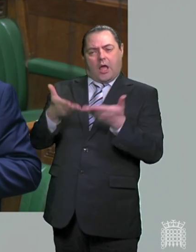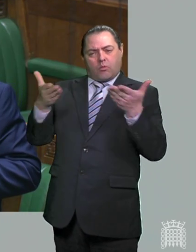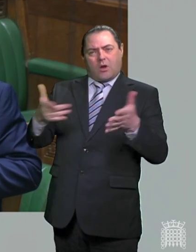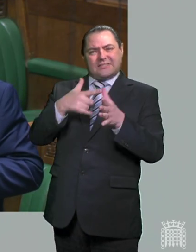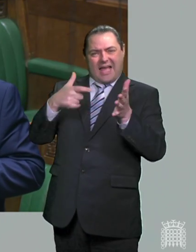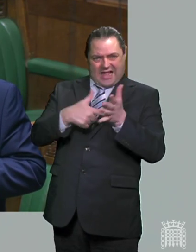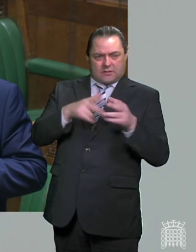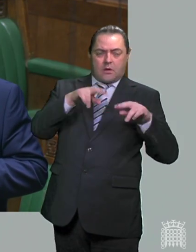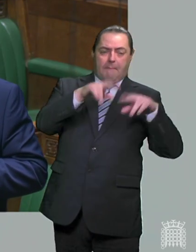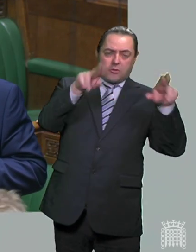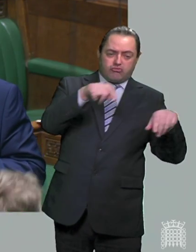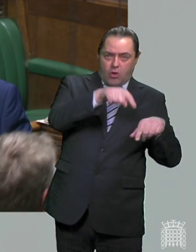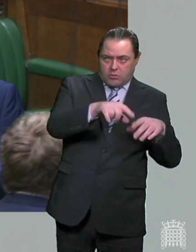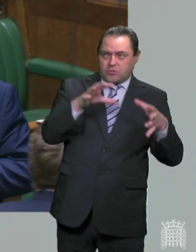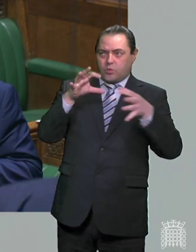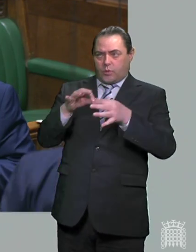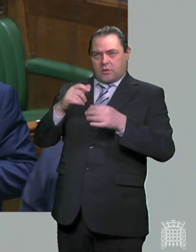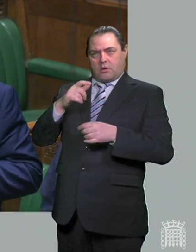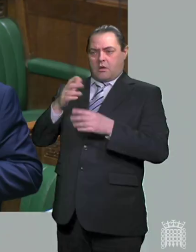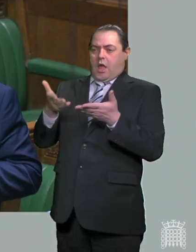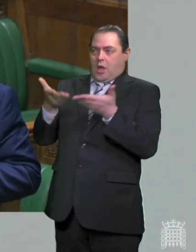The Minister will be aware—